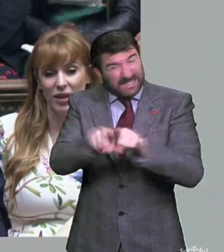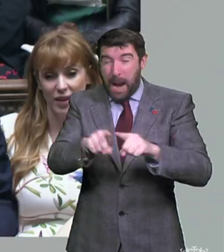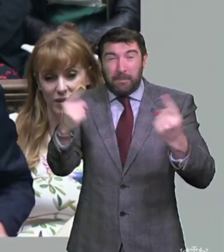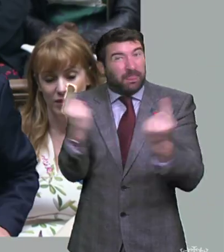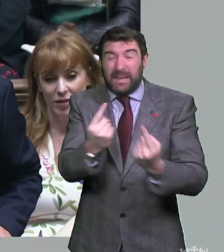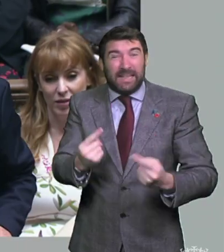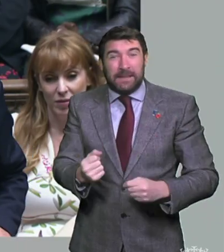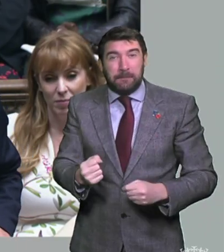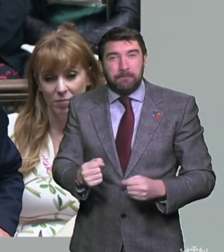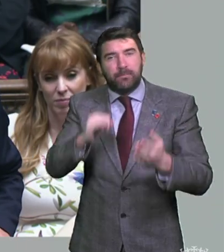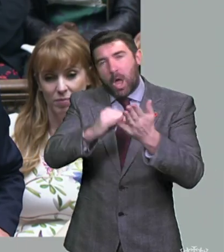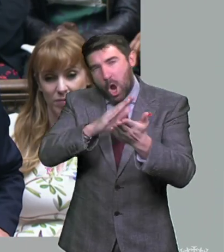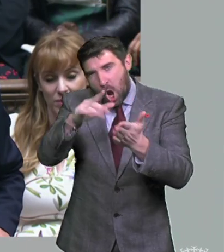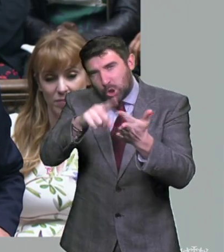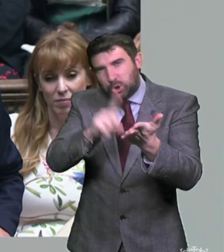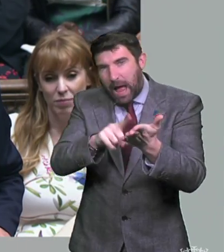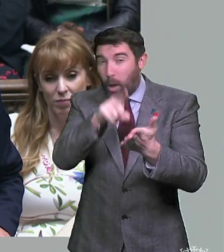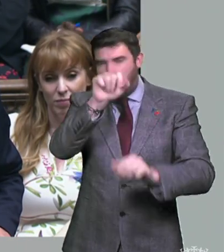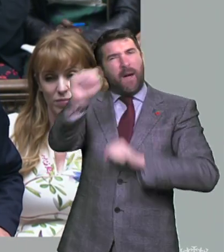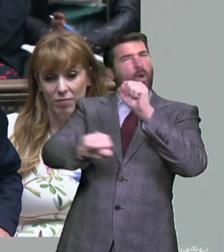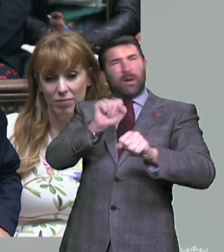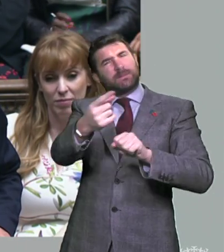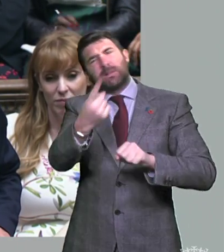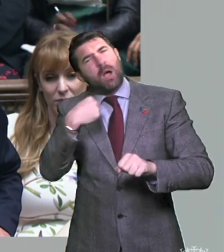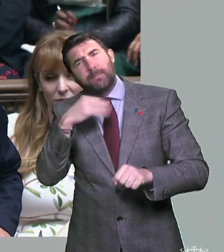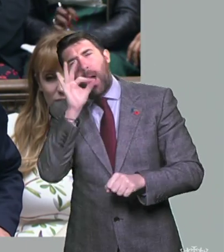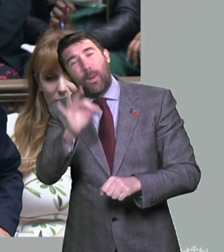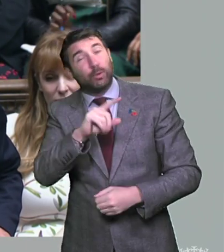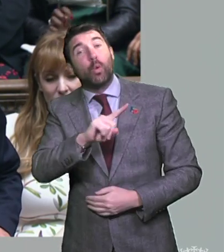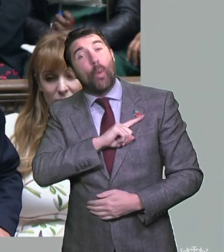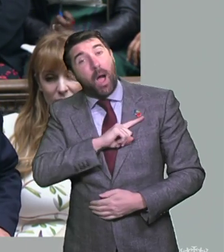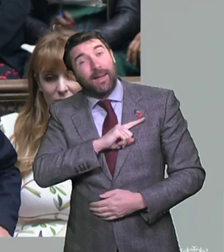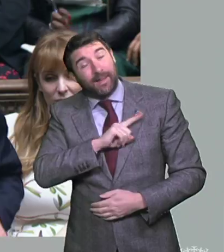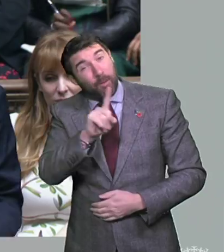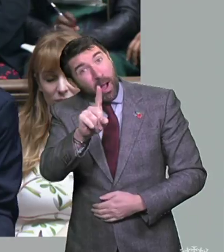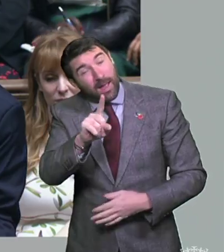Shell has not paid a penny in windfall tax.